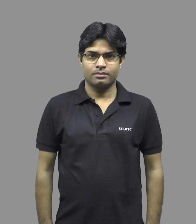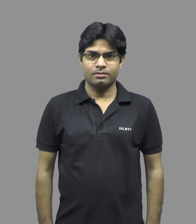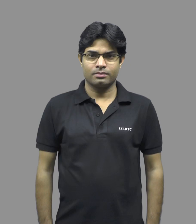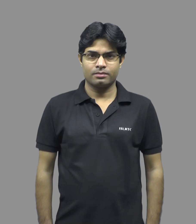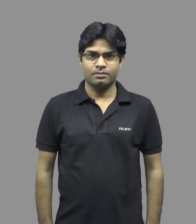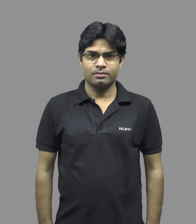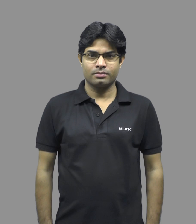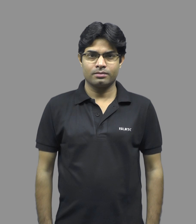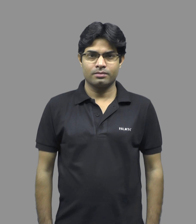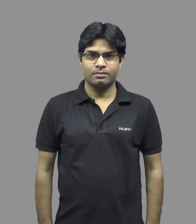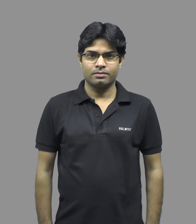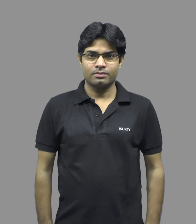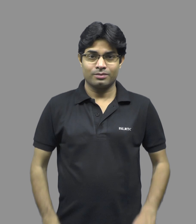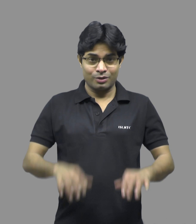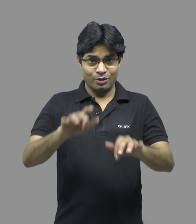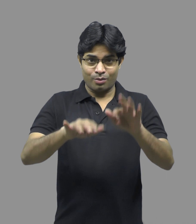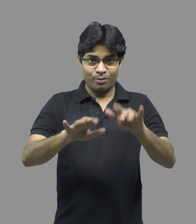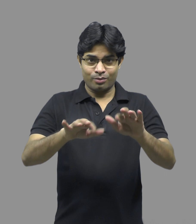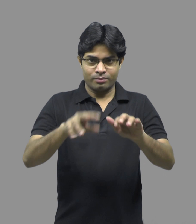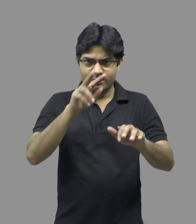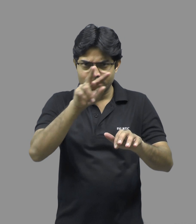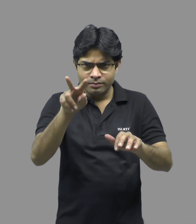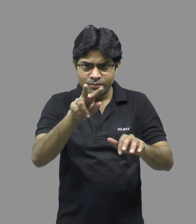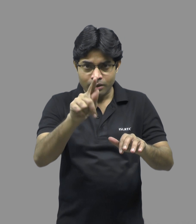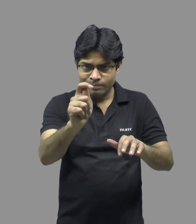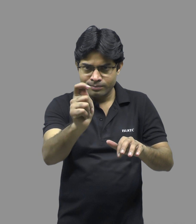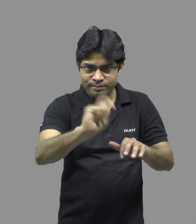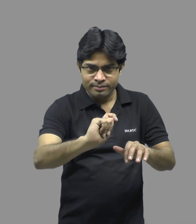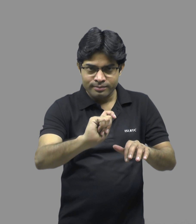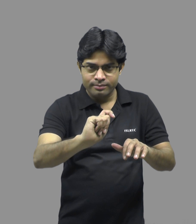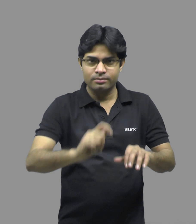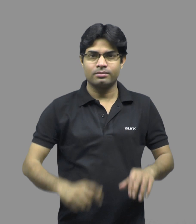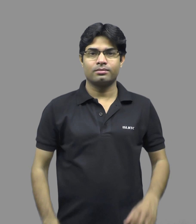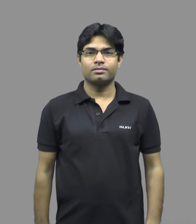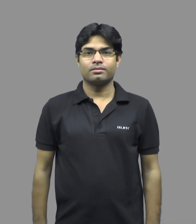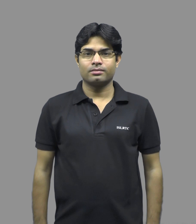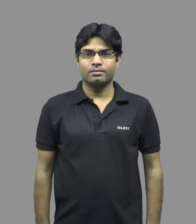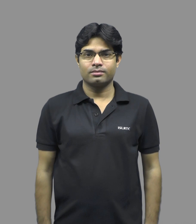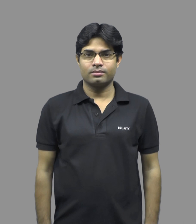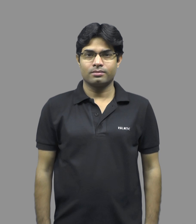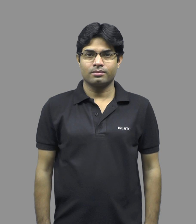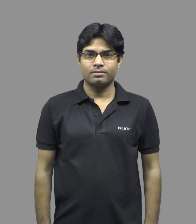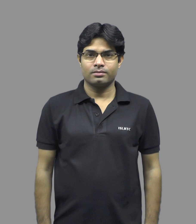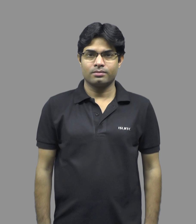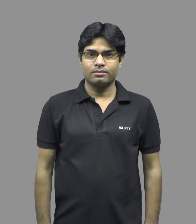Download